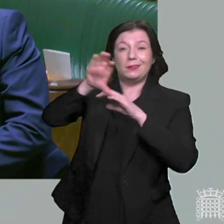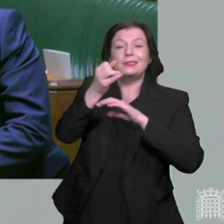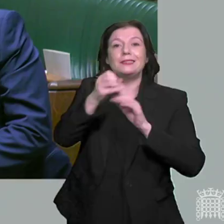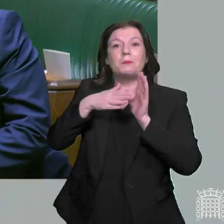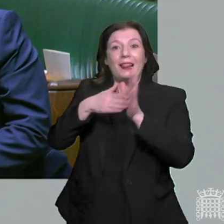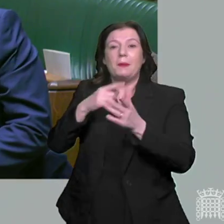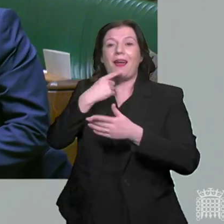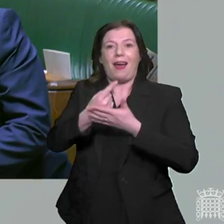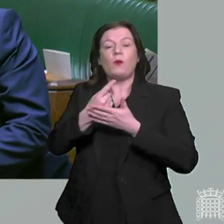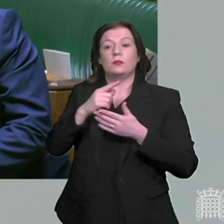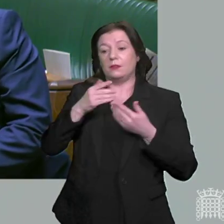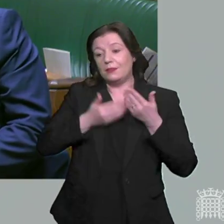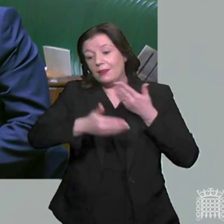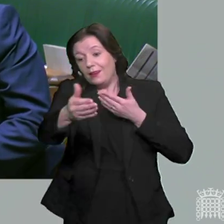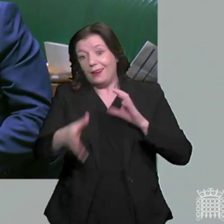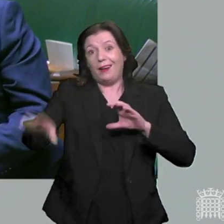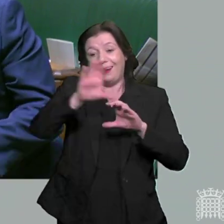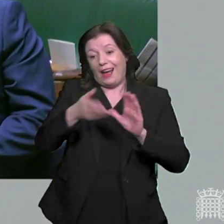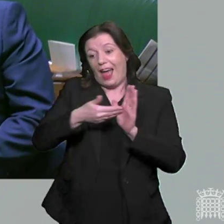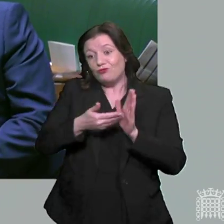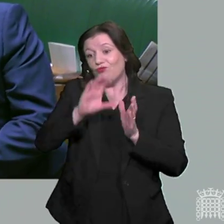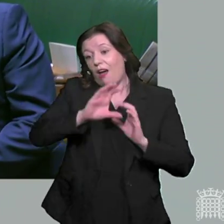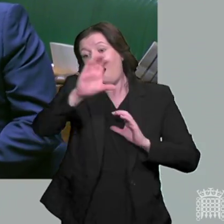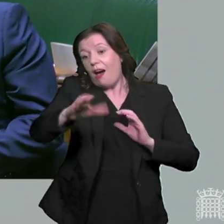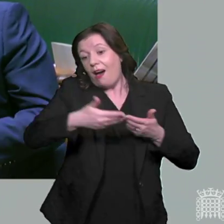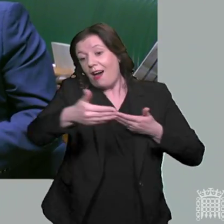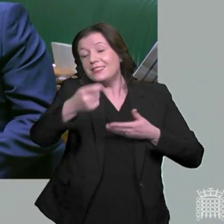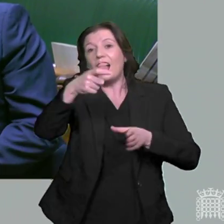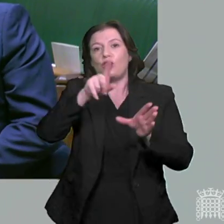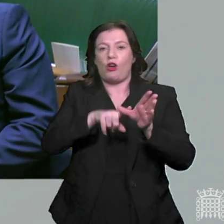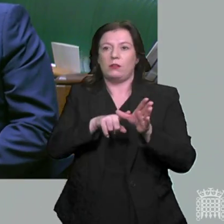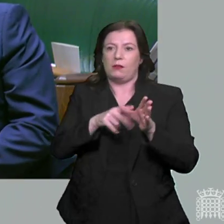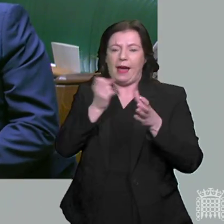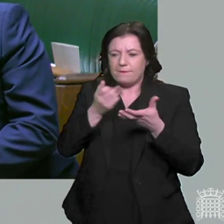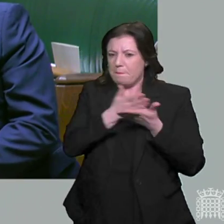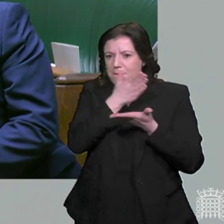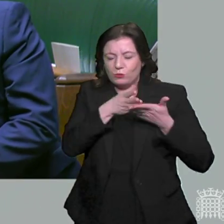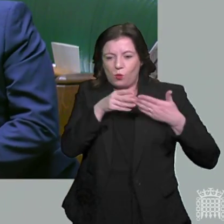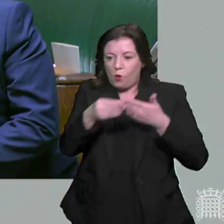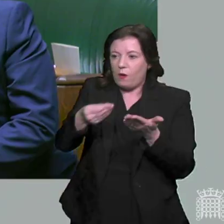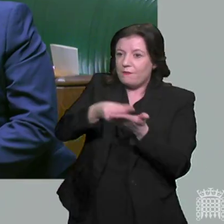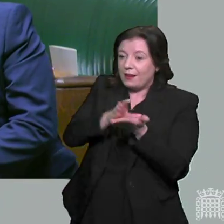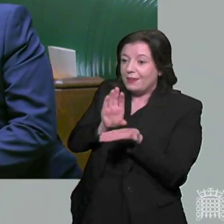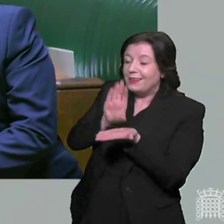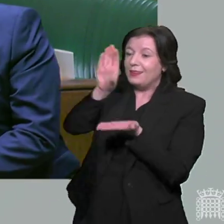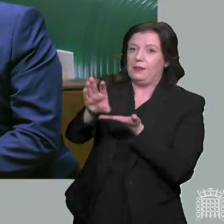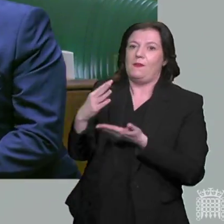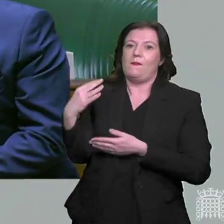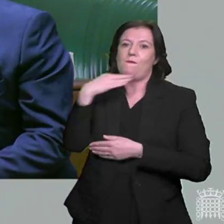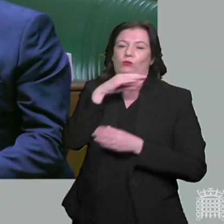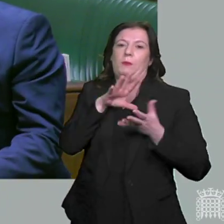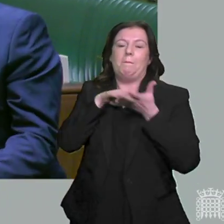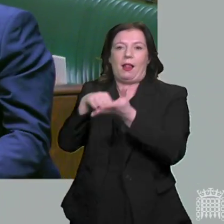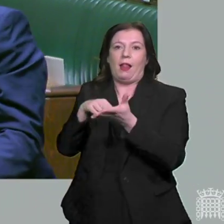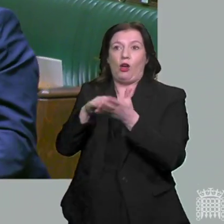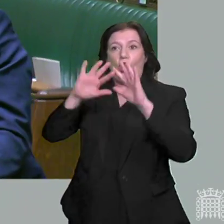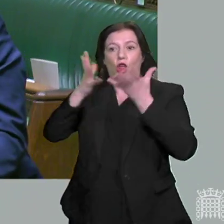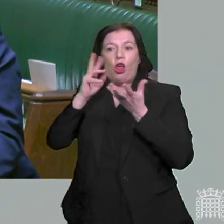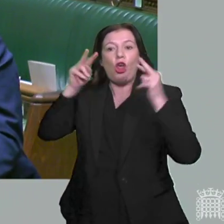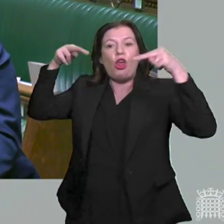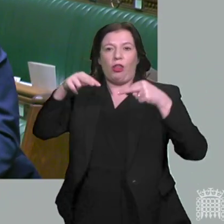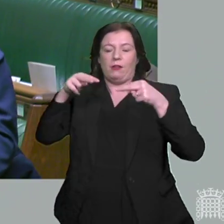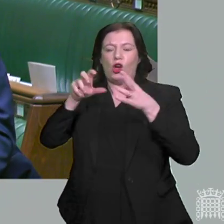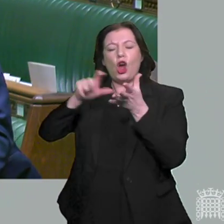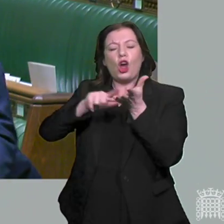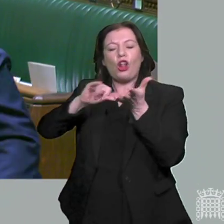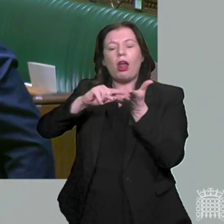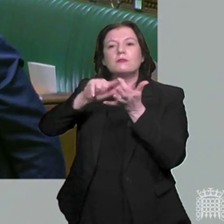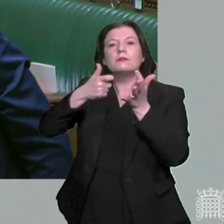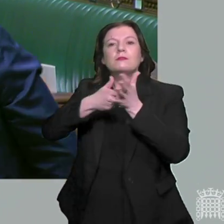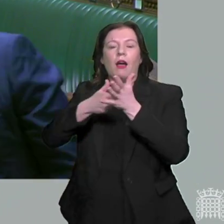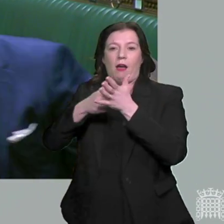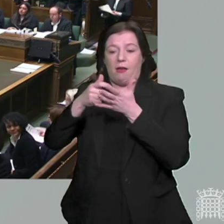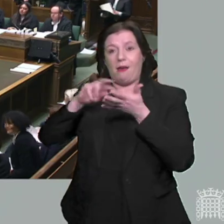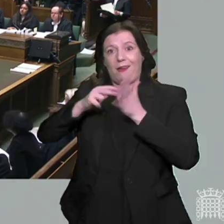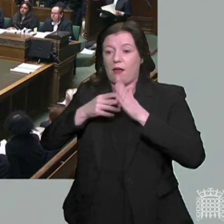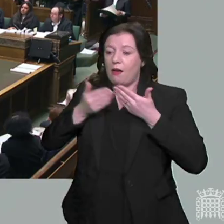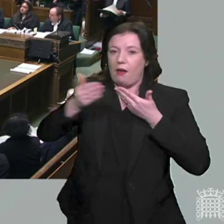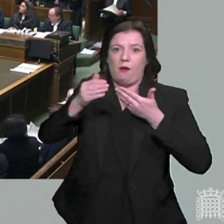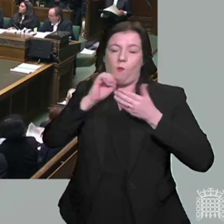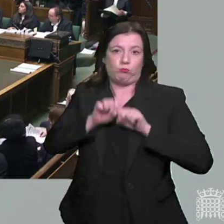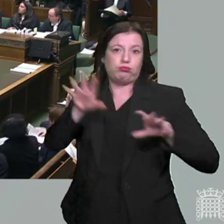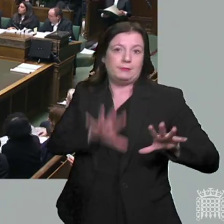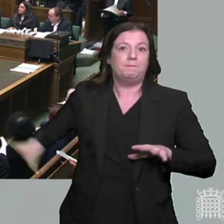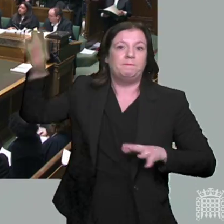We set out a £10 billion plan for the next decade. Through regulatory leadership, insurance and finance in the City, £400 million in earth observation and our cluster programme, we intend to grow this economy all around the country.